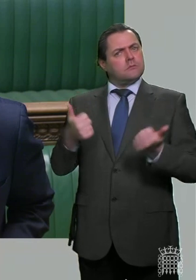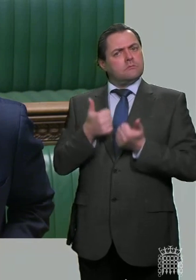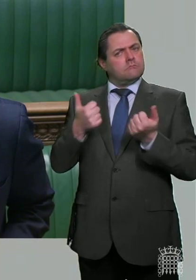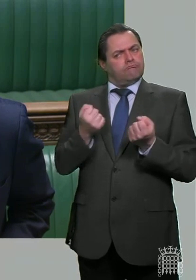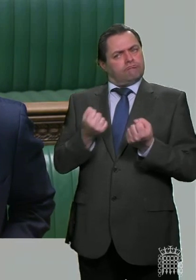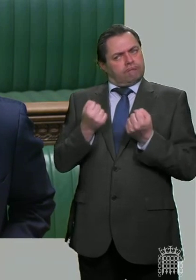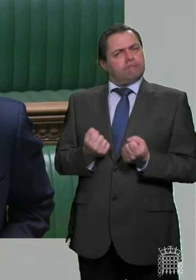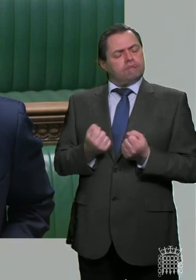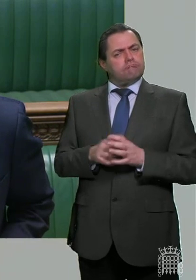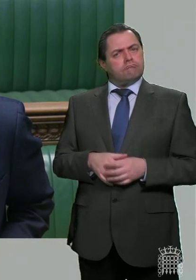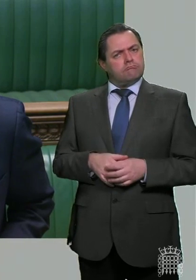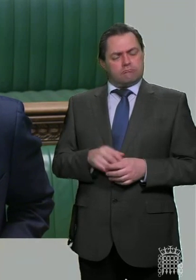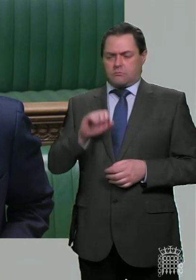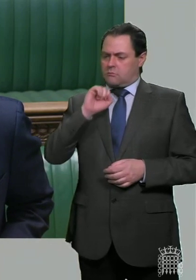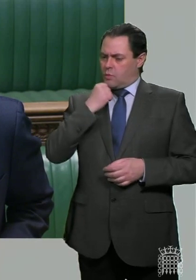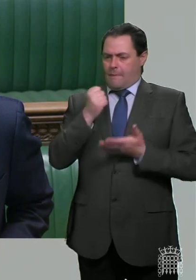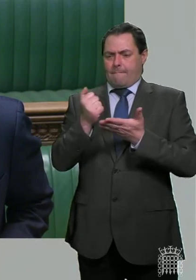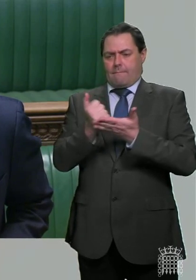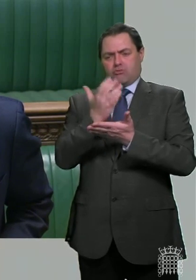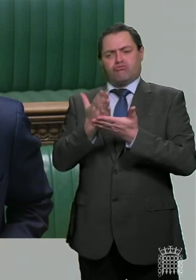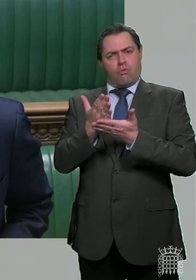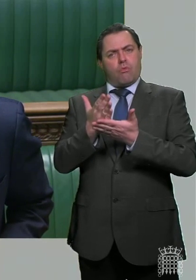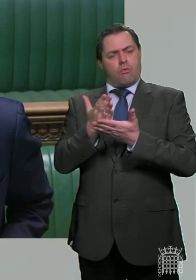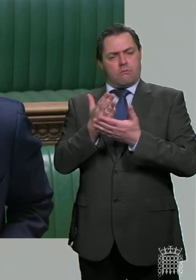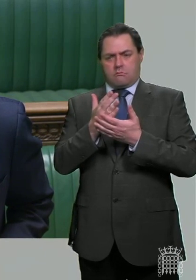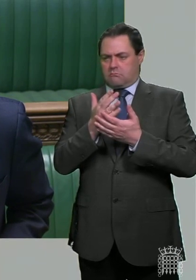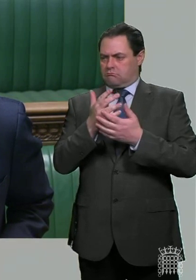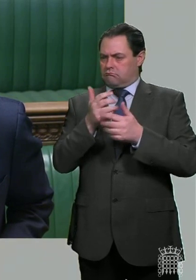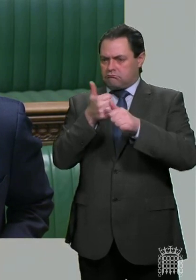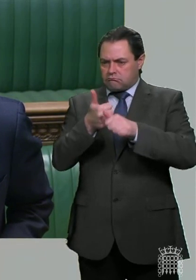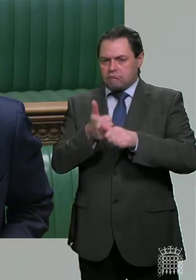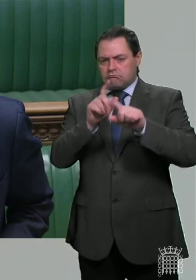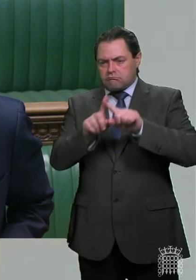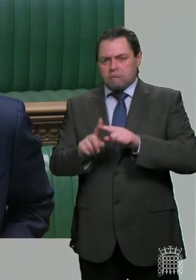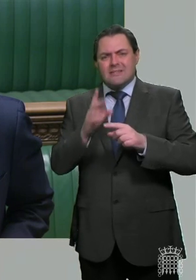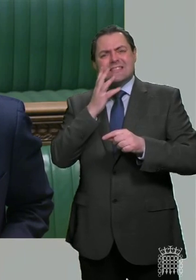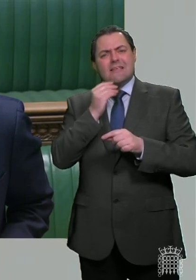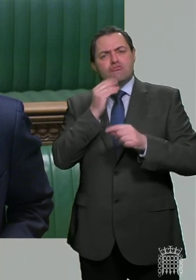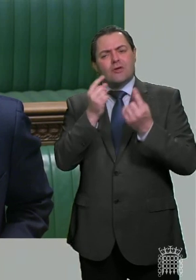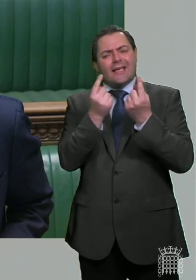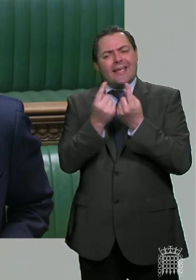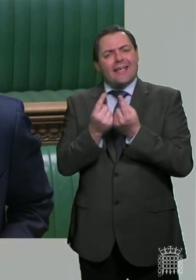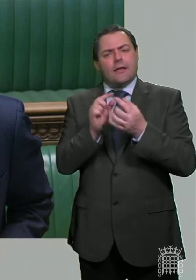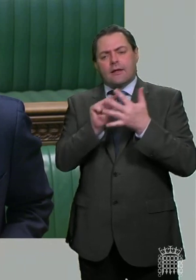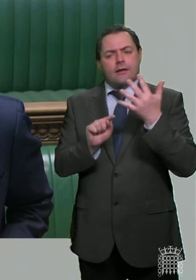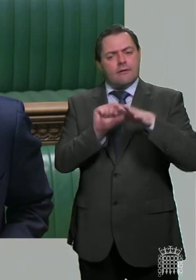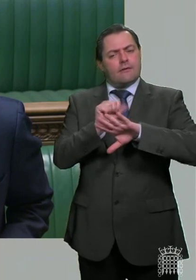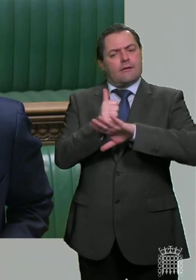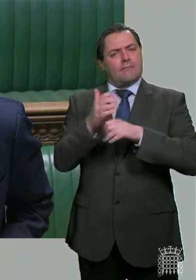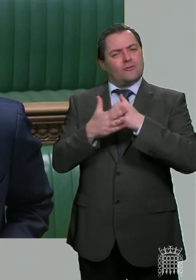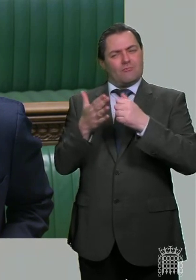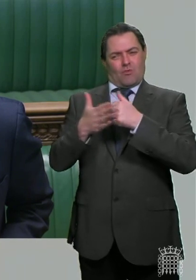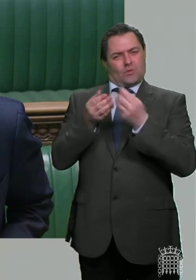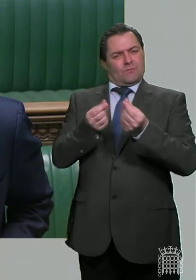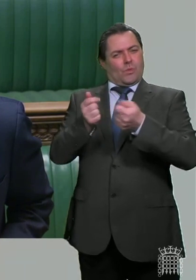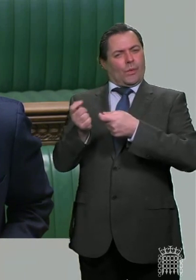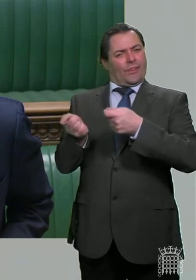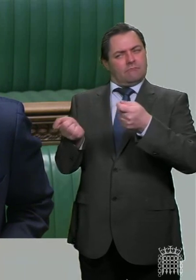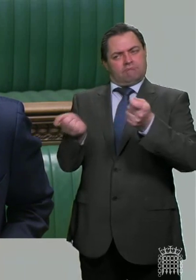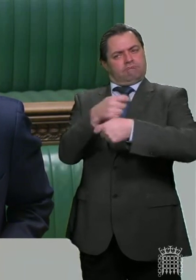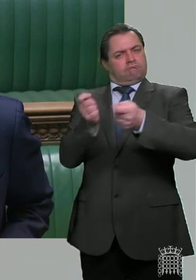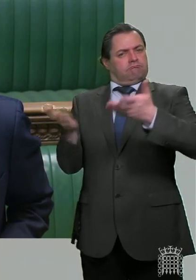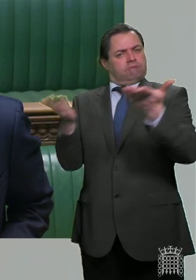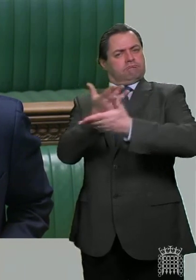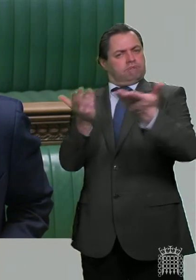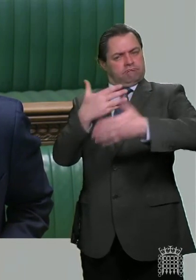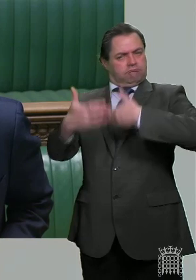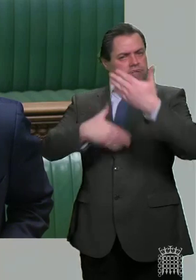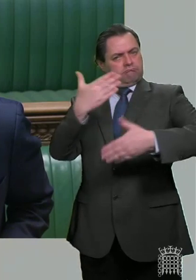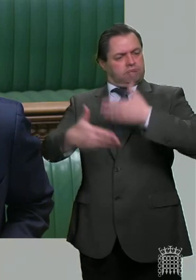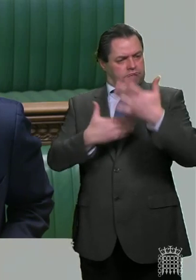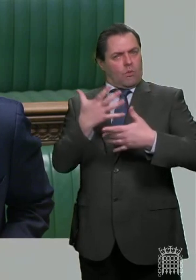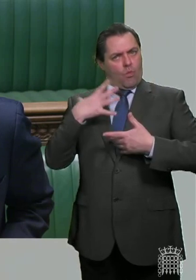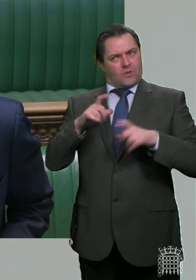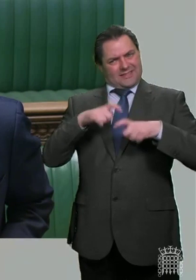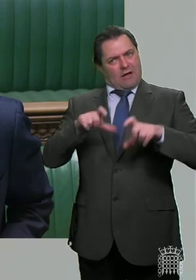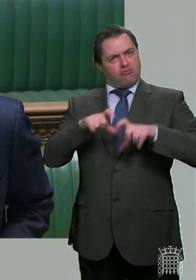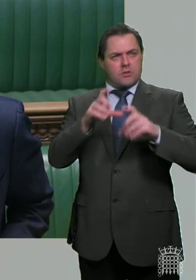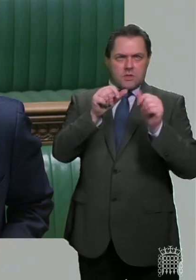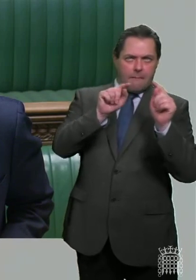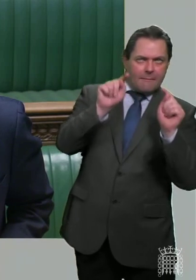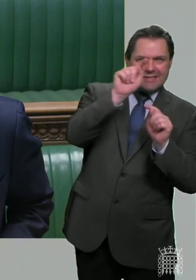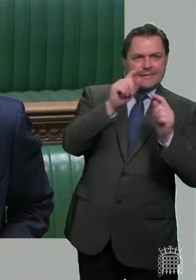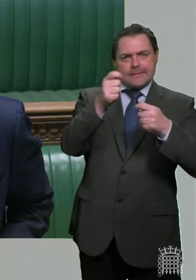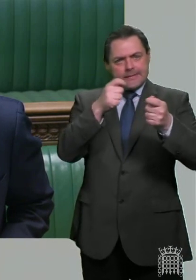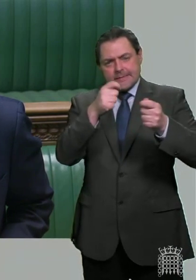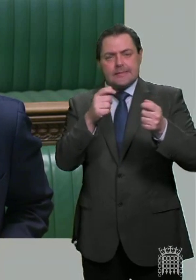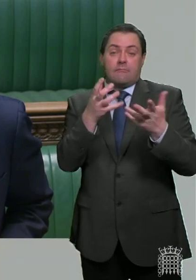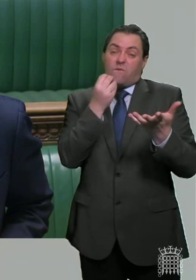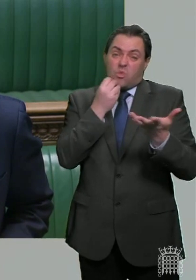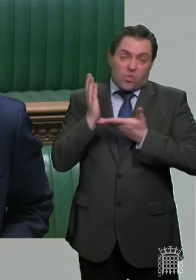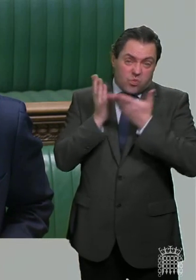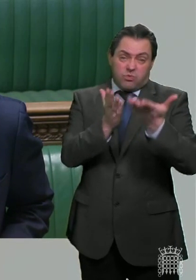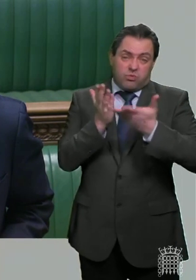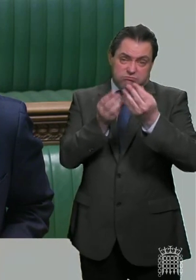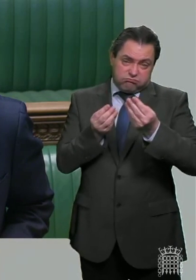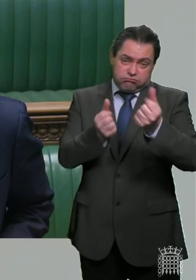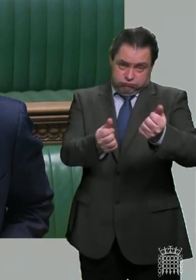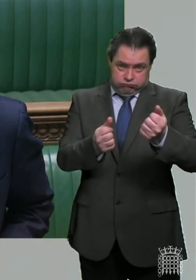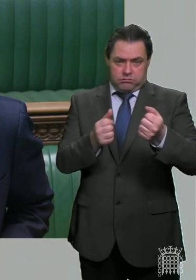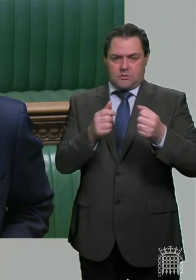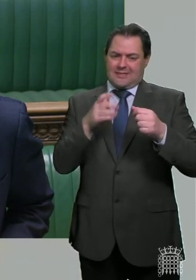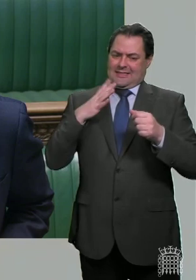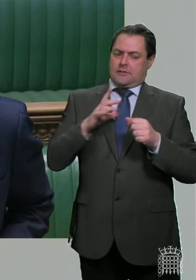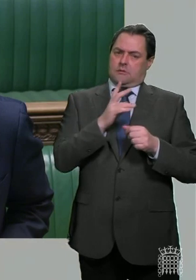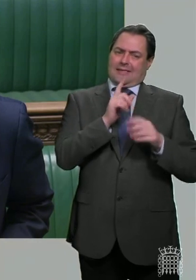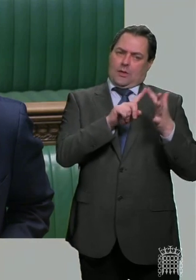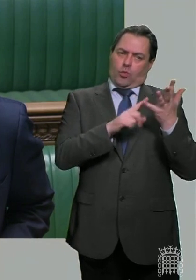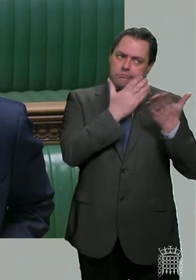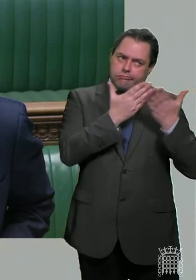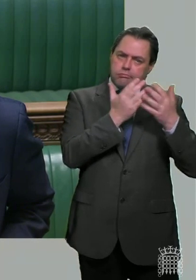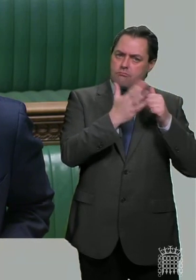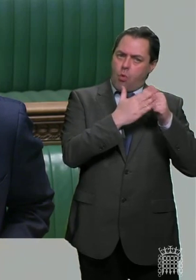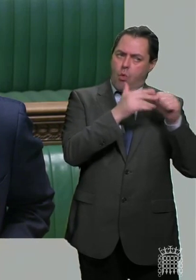We are making sure that we underscore that with some temporary operational easings in order to protect the market in some areas, such as food supplies, pending further discussions with the EU.